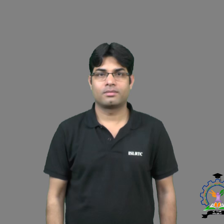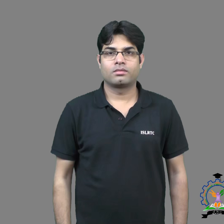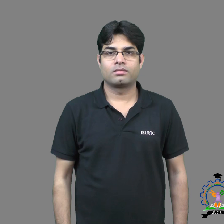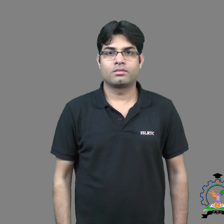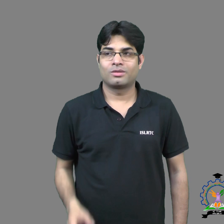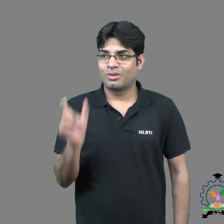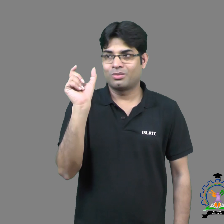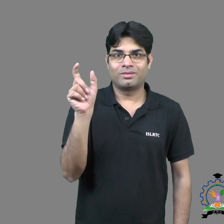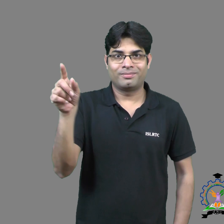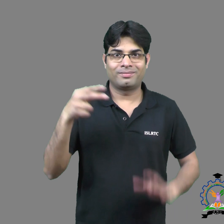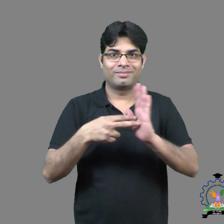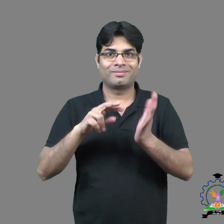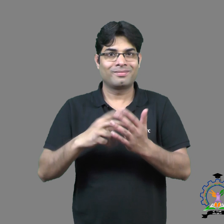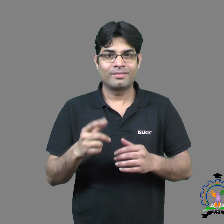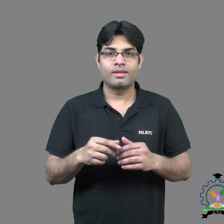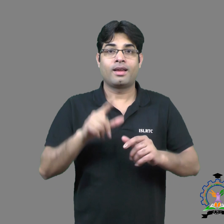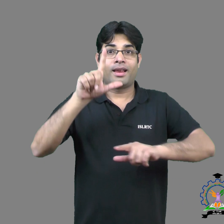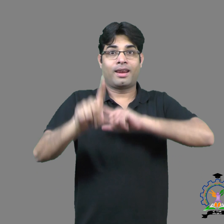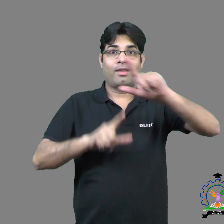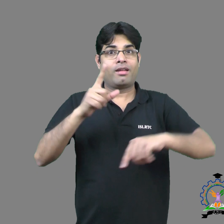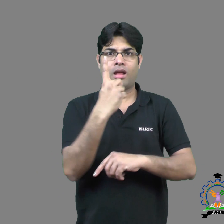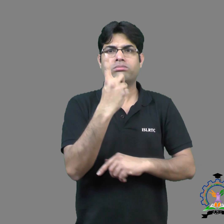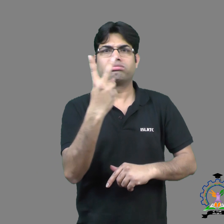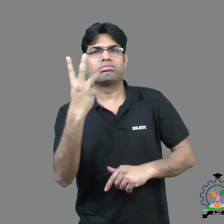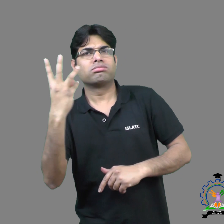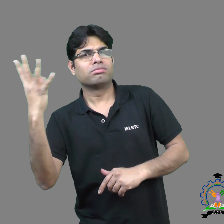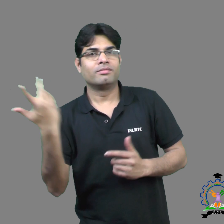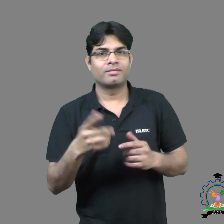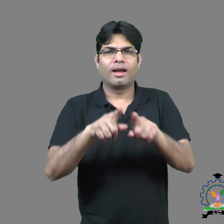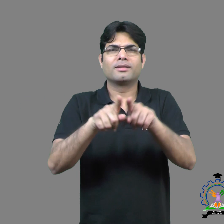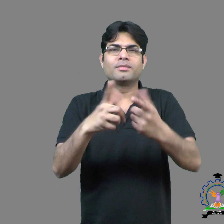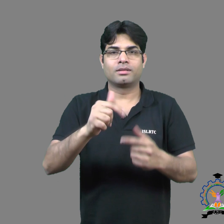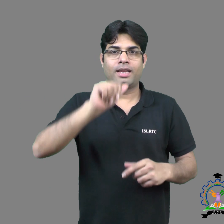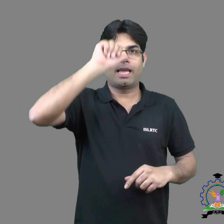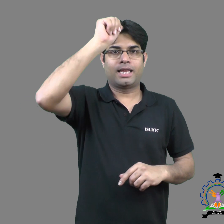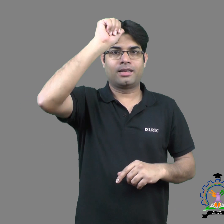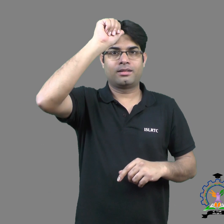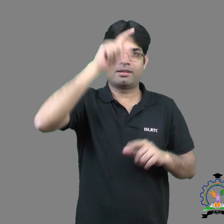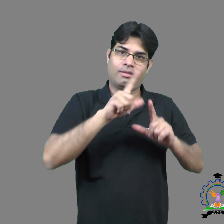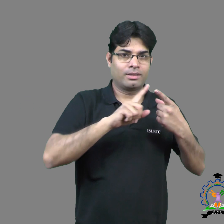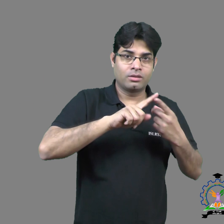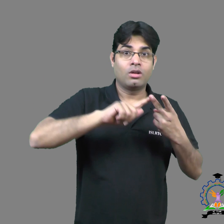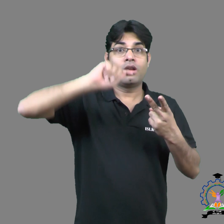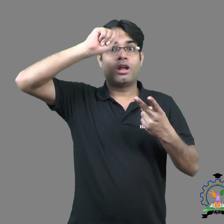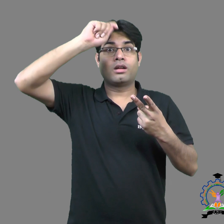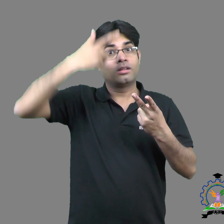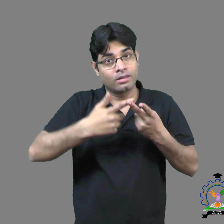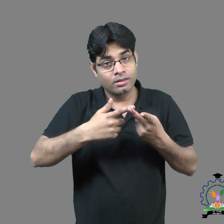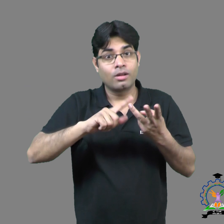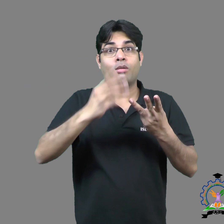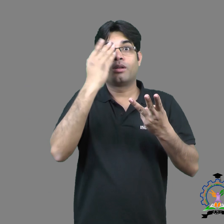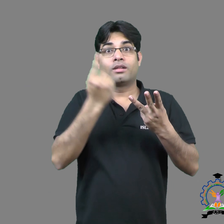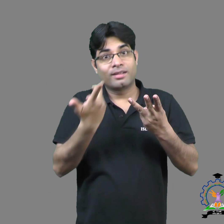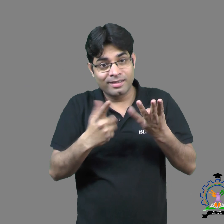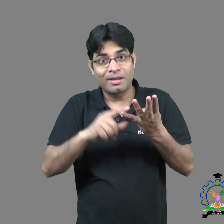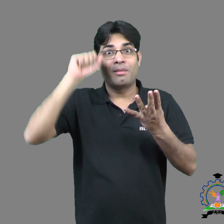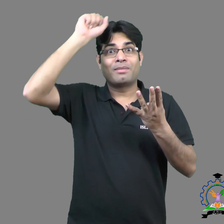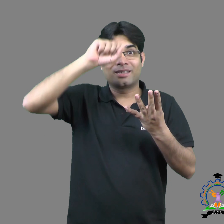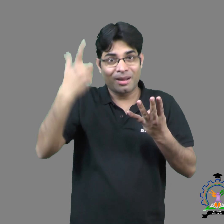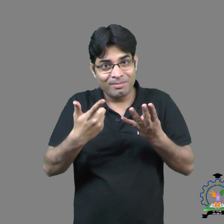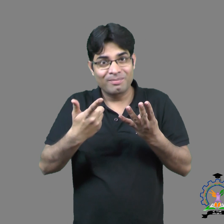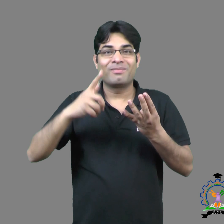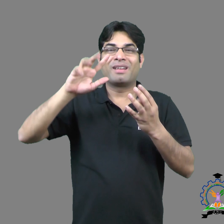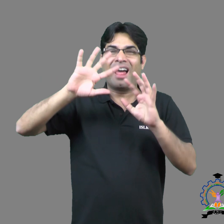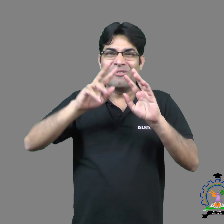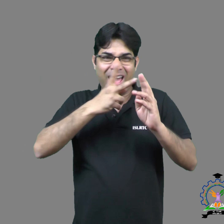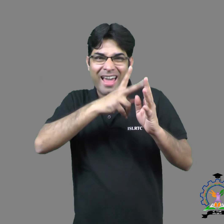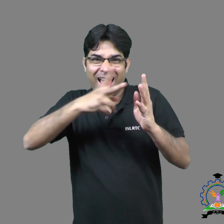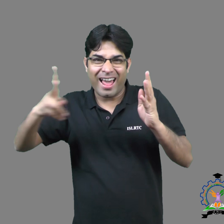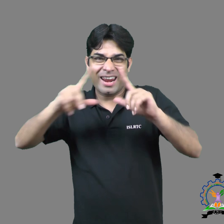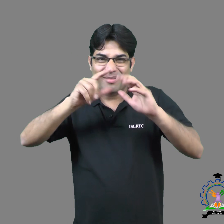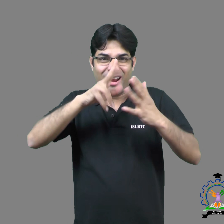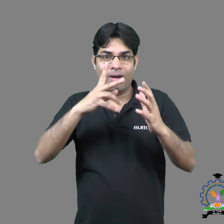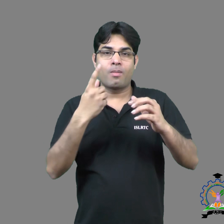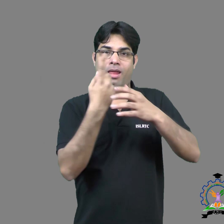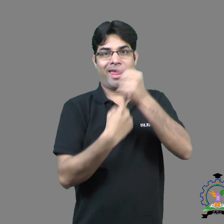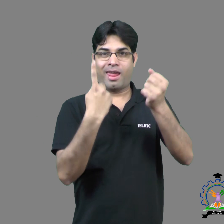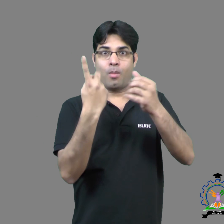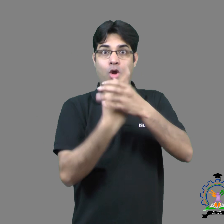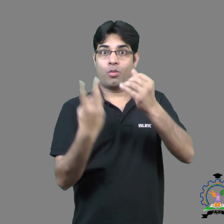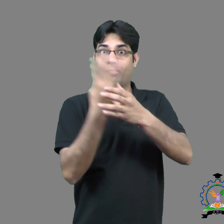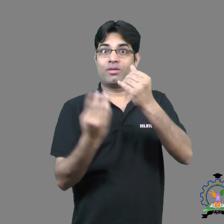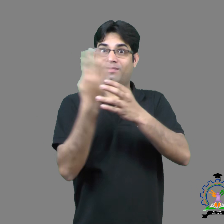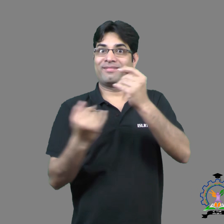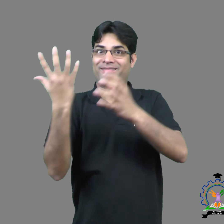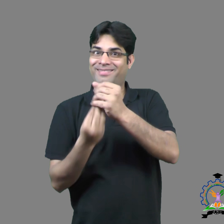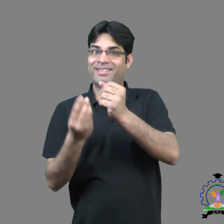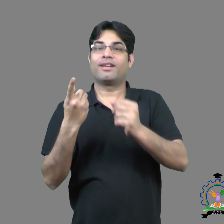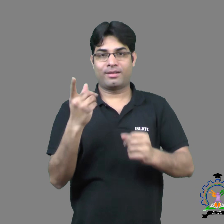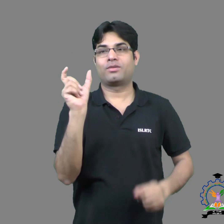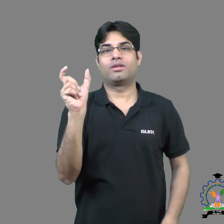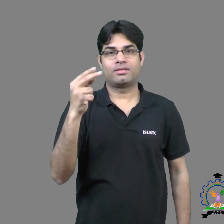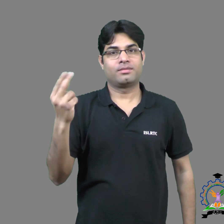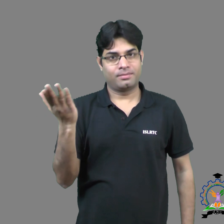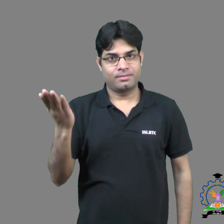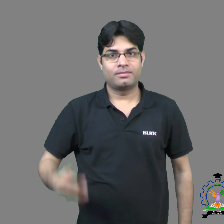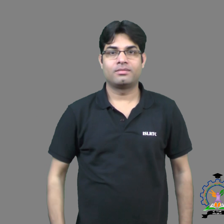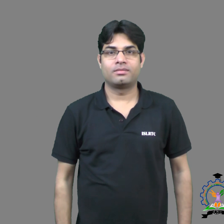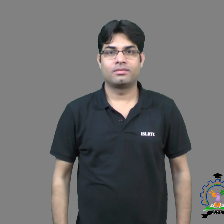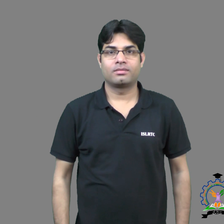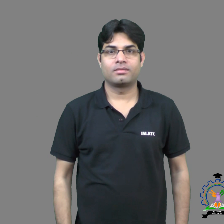Multilingualism